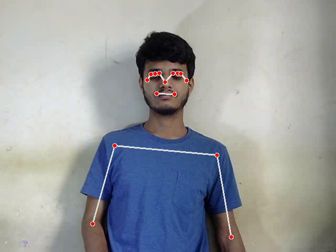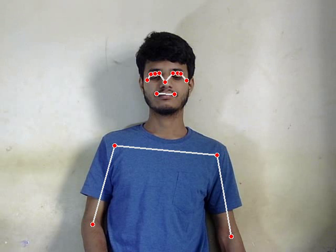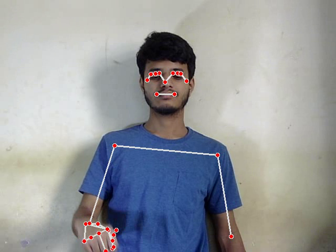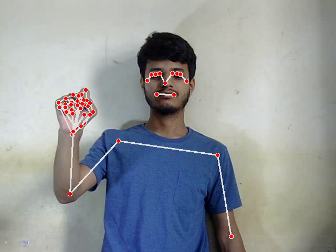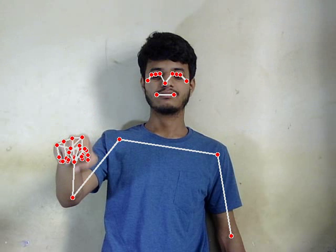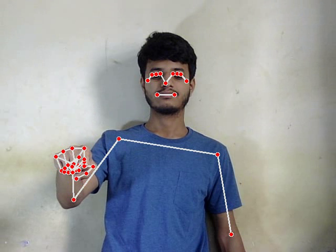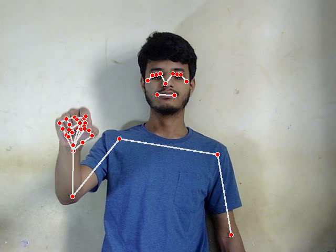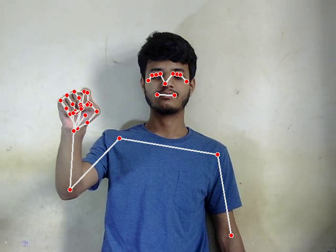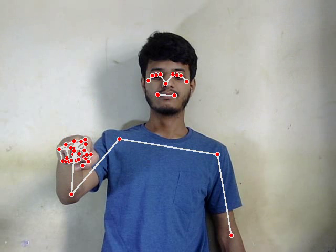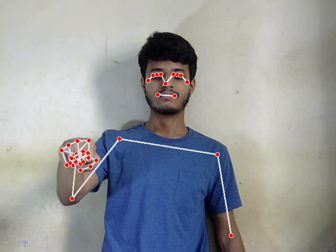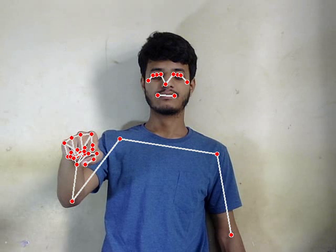yes